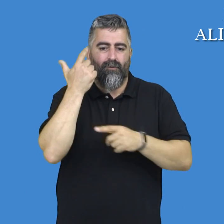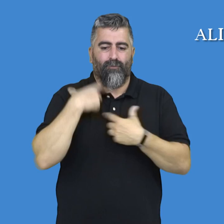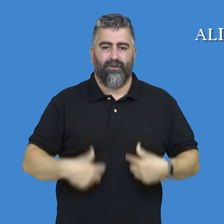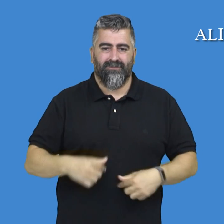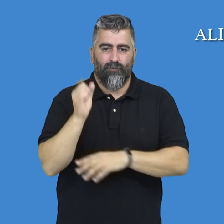cuerpo